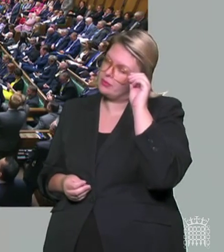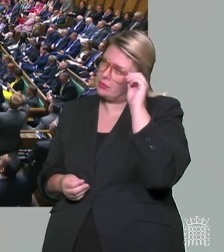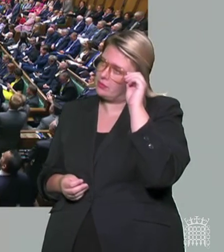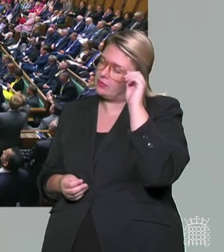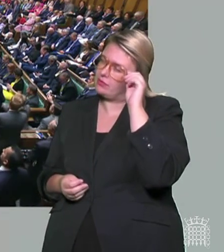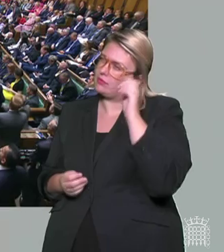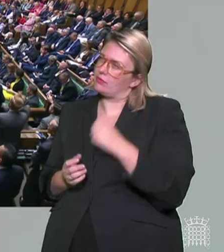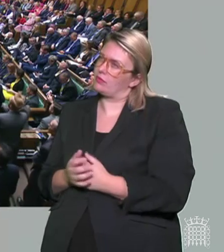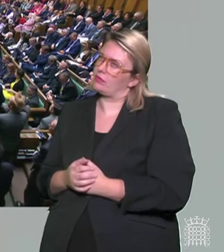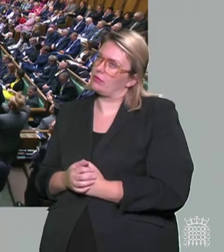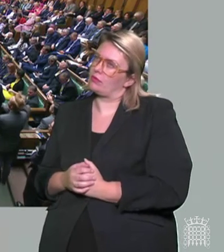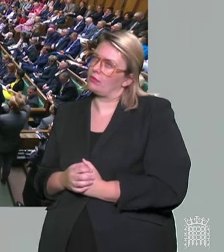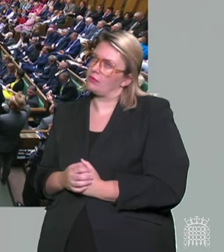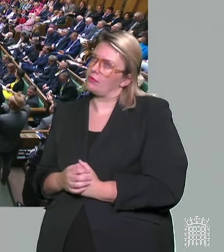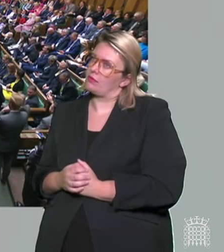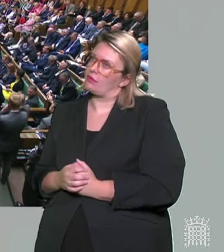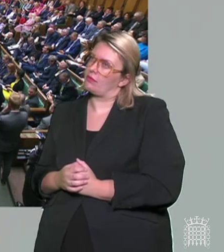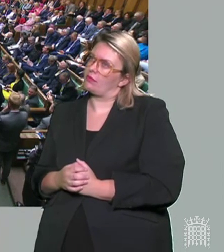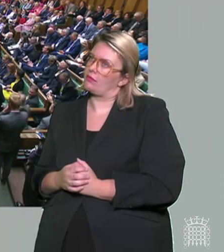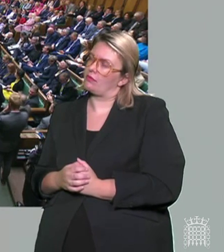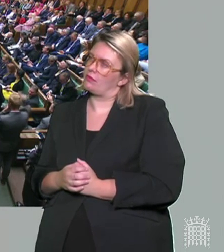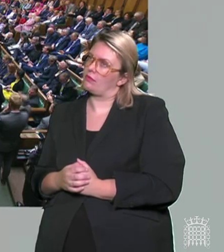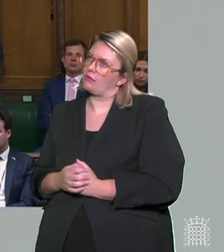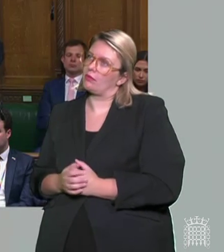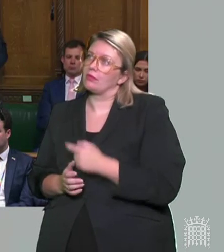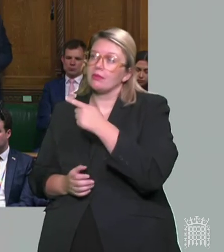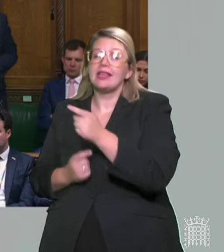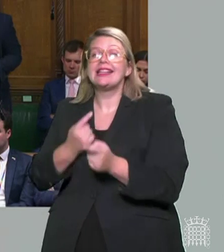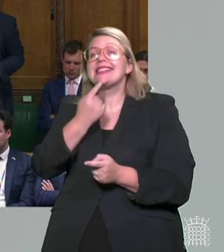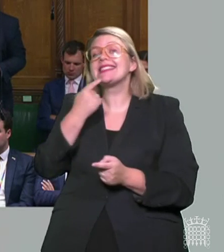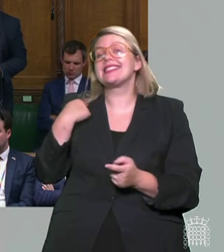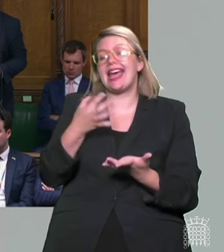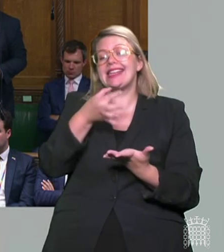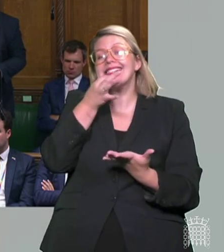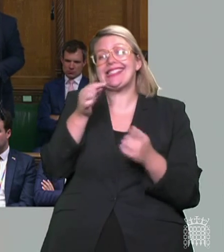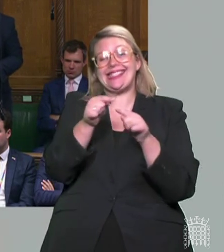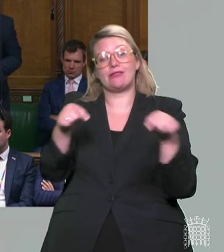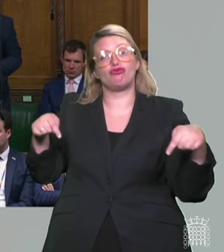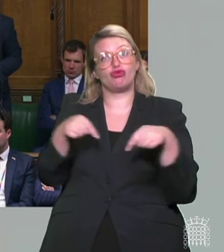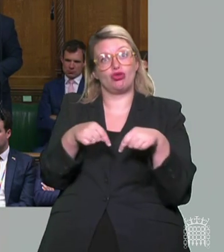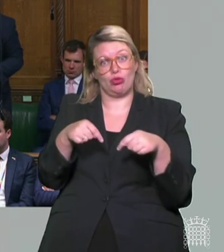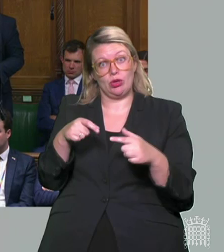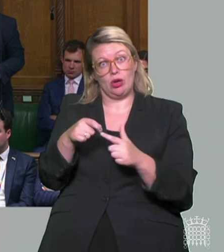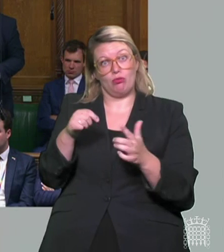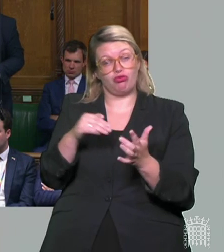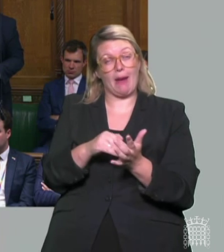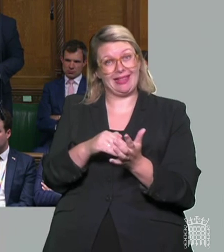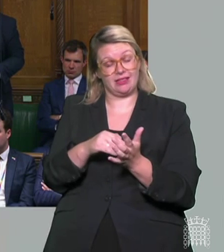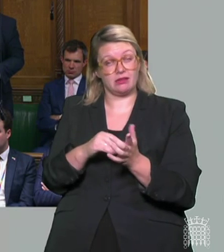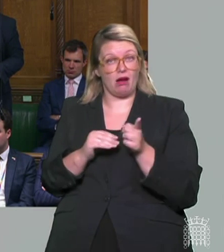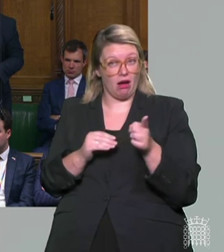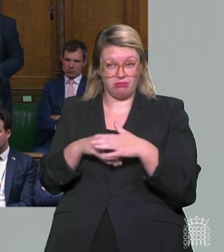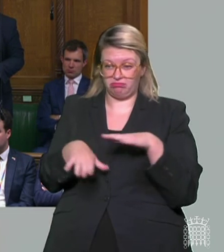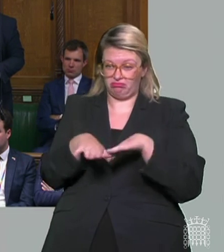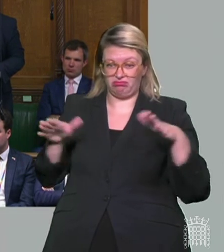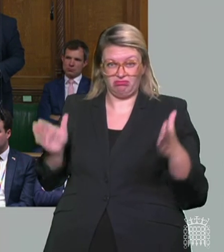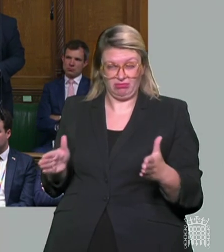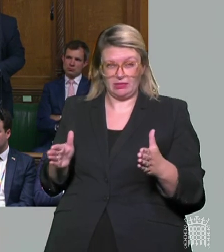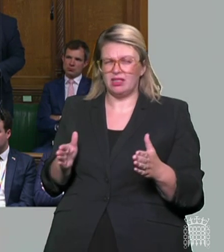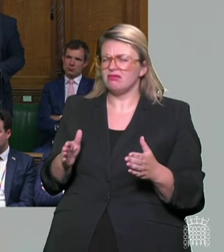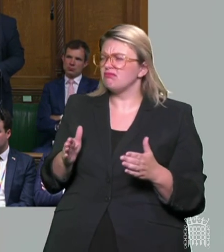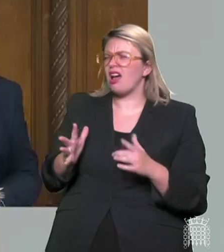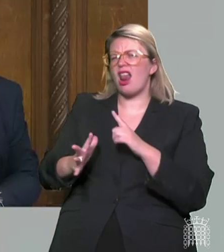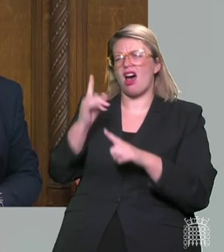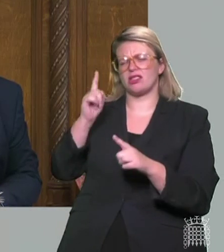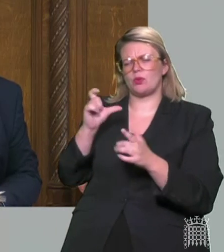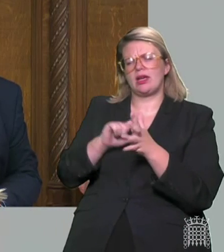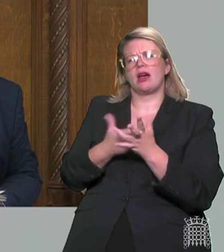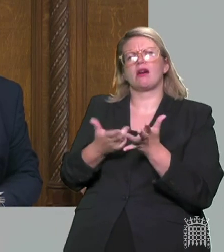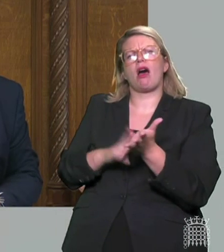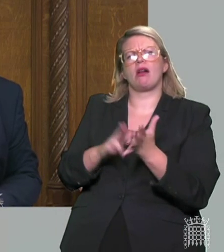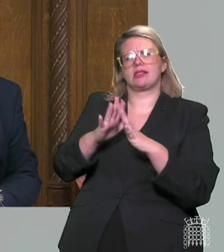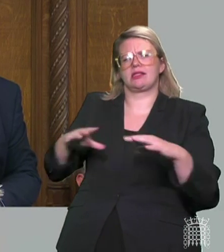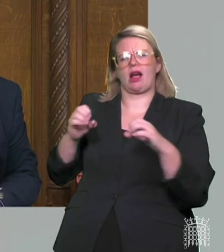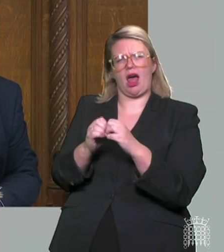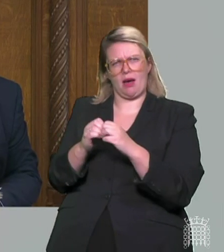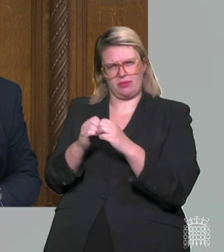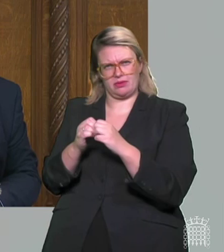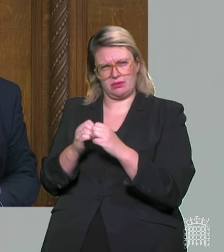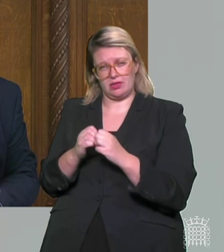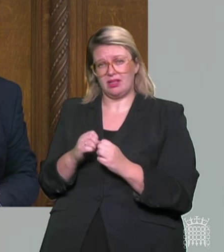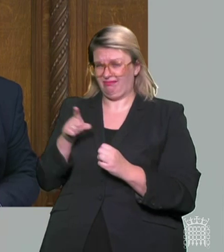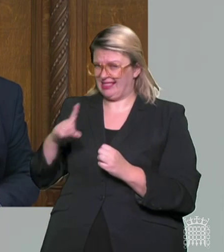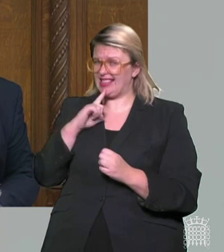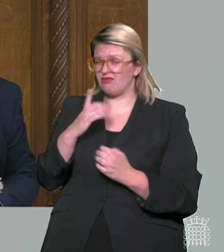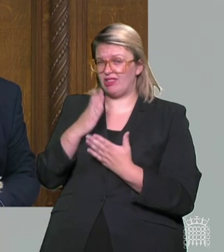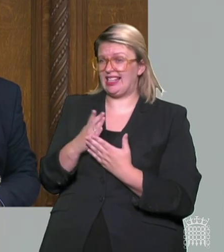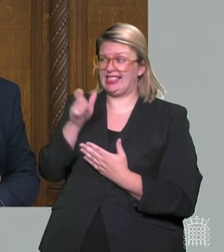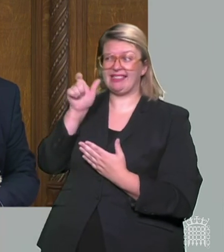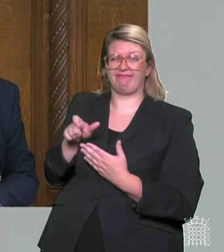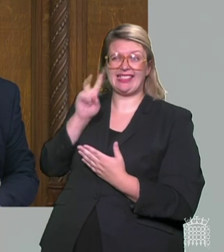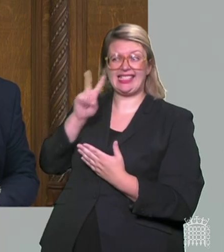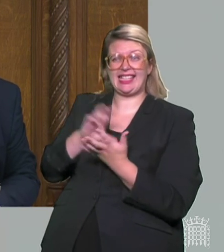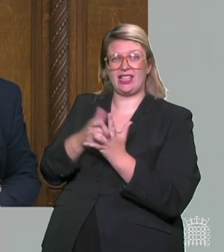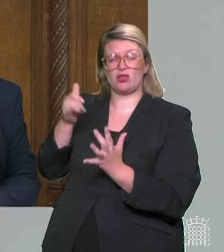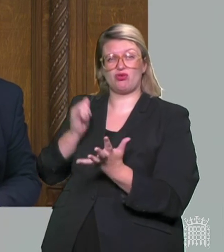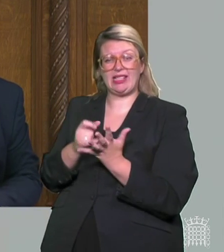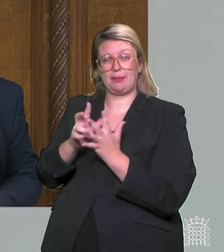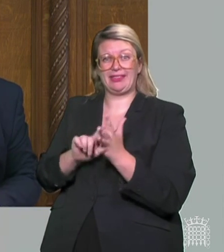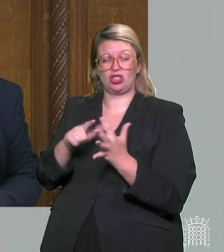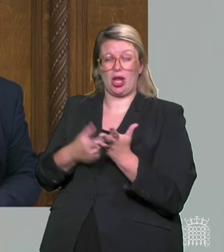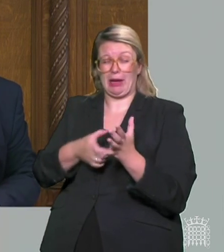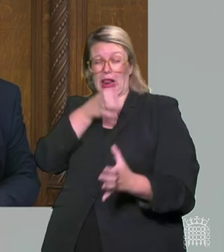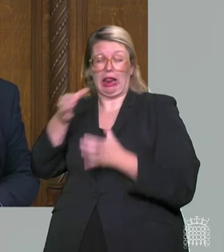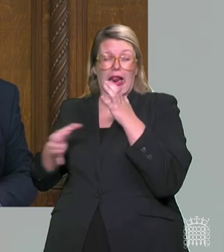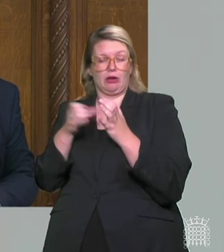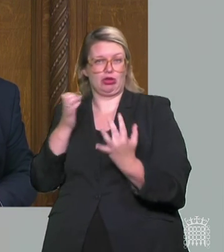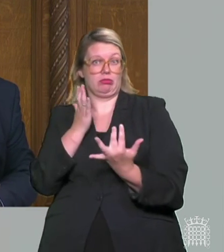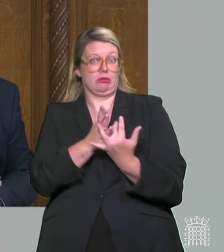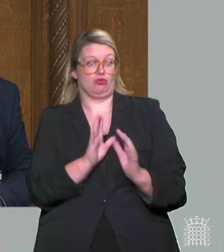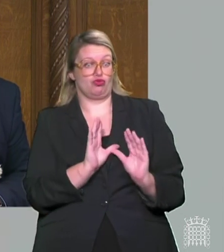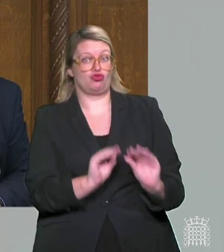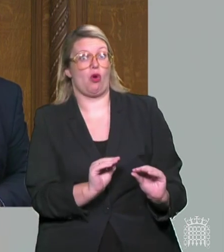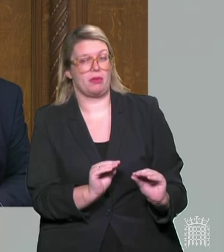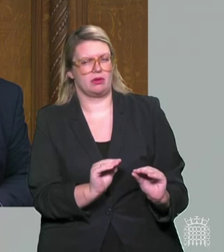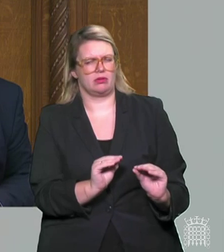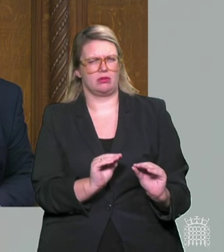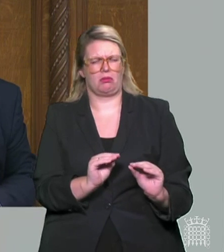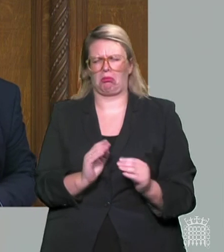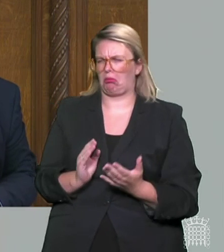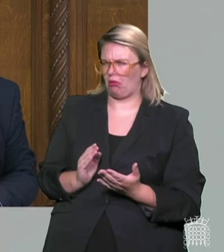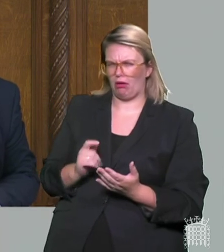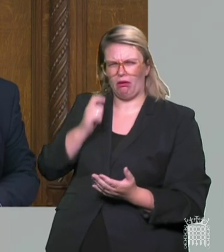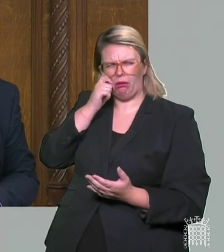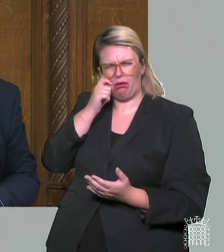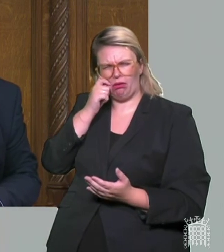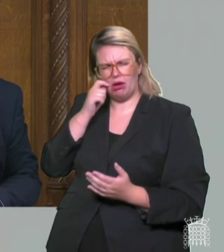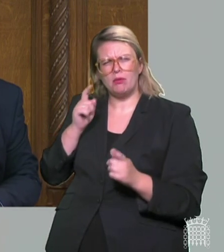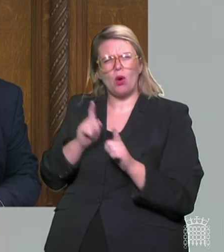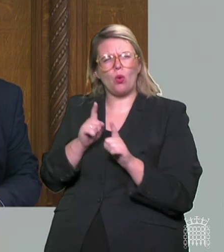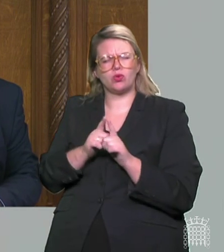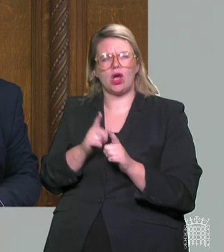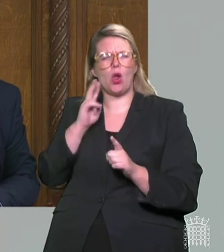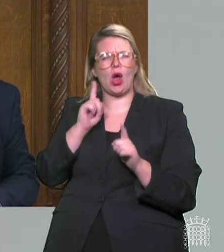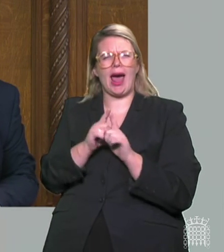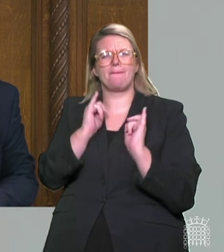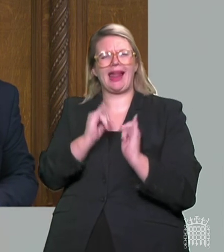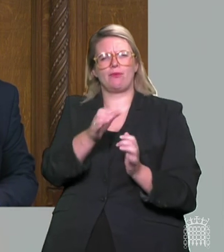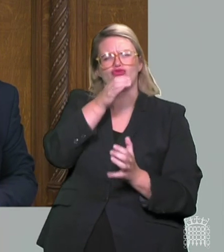Yesterday, in an attempt to boost morale in the Tea Room, the Prime Minister said to one table, “There were seven MPs in the Carlton Club last week, and one of them should have tried to intervene to stop Chris drinking so much.” As if that was not insulting enough to the people who did try to intervene that night, it is insulting to the victims to say that drink was the problem.